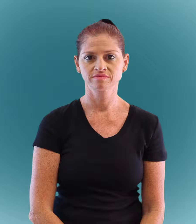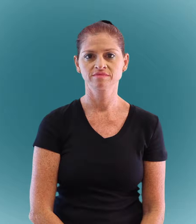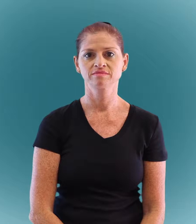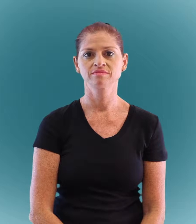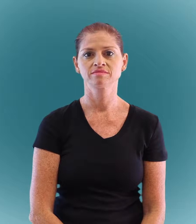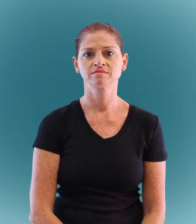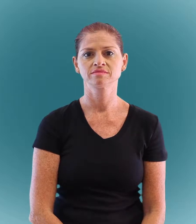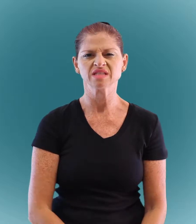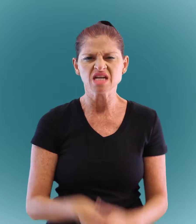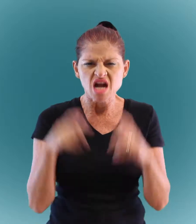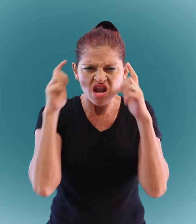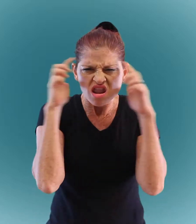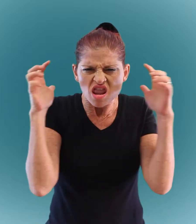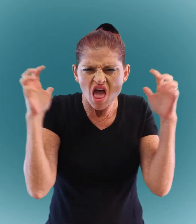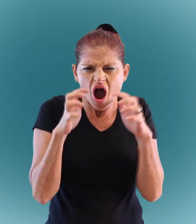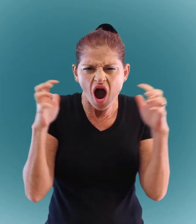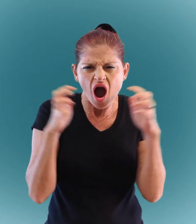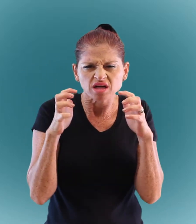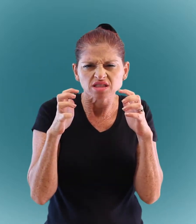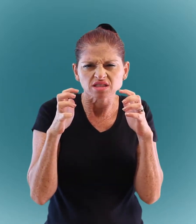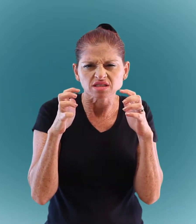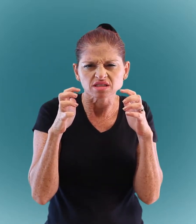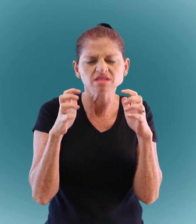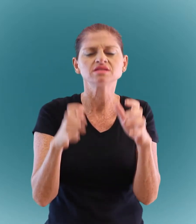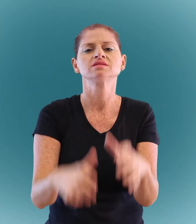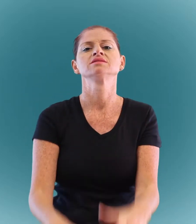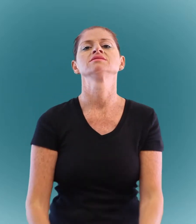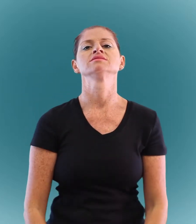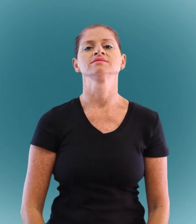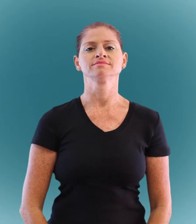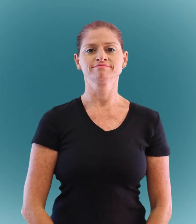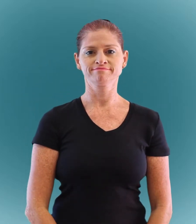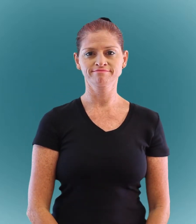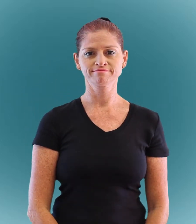לחוץ